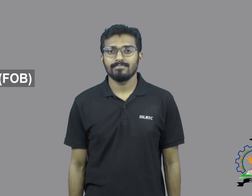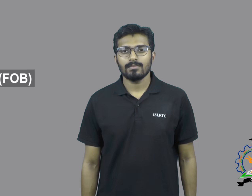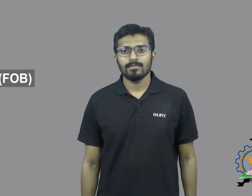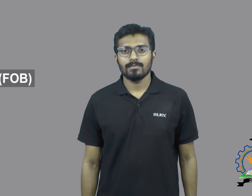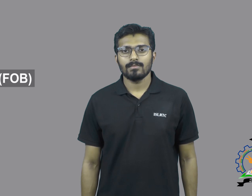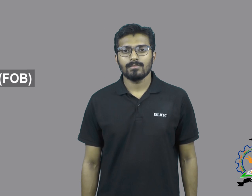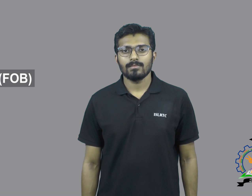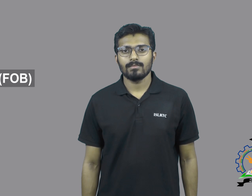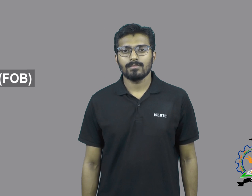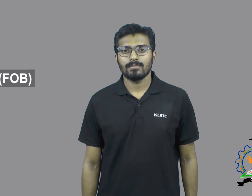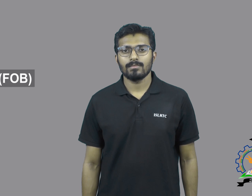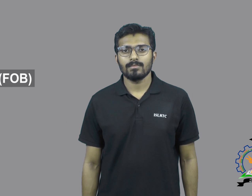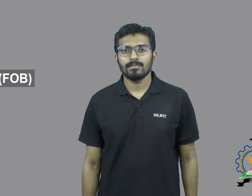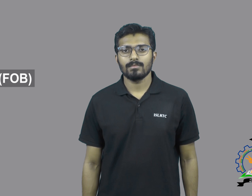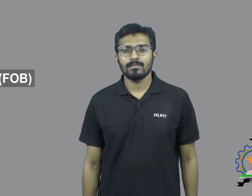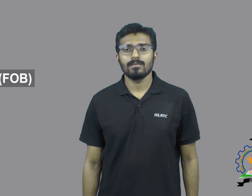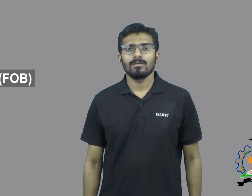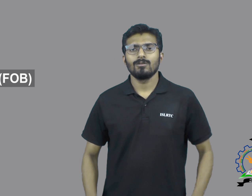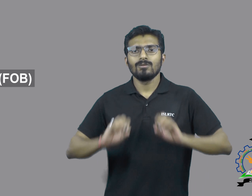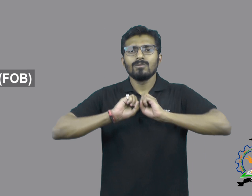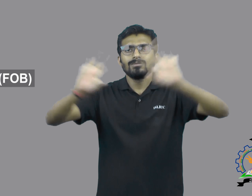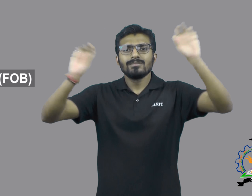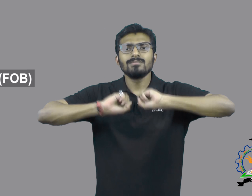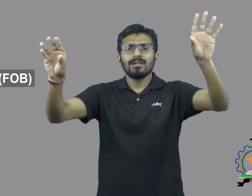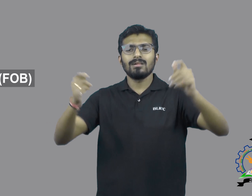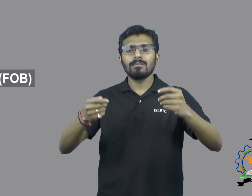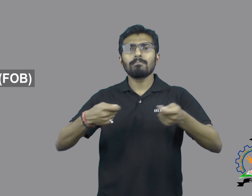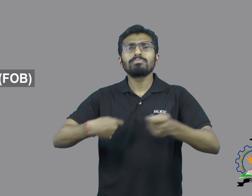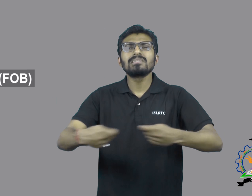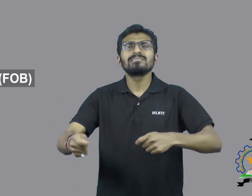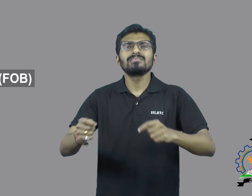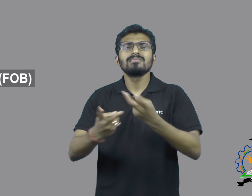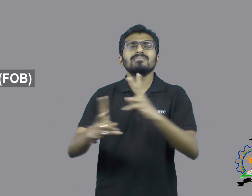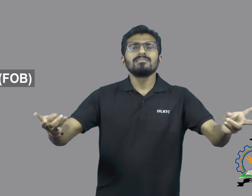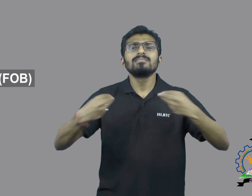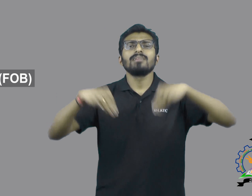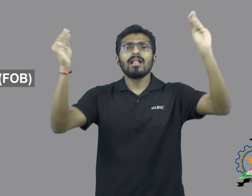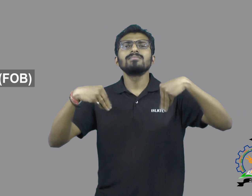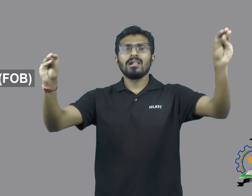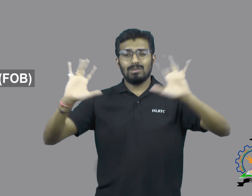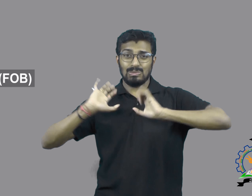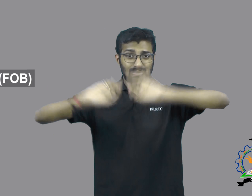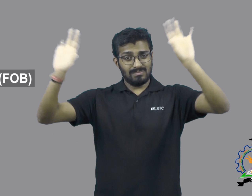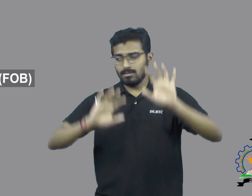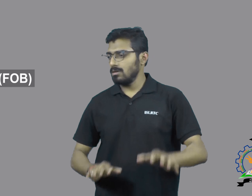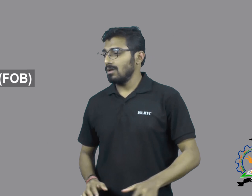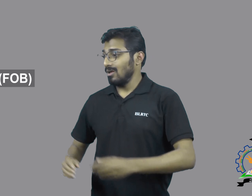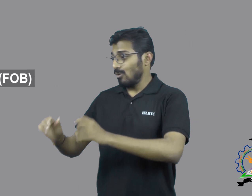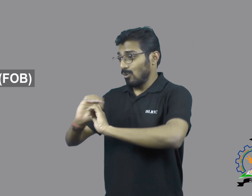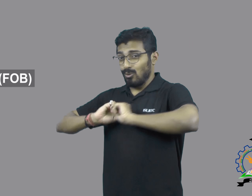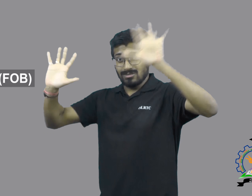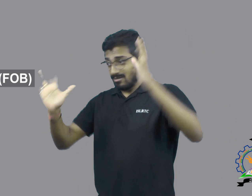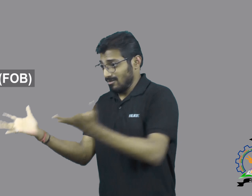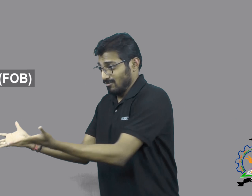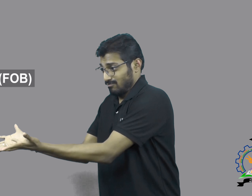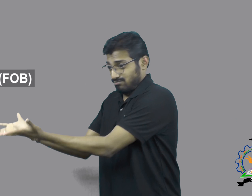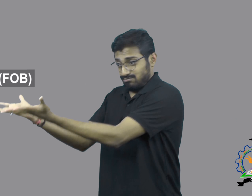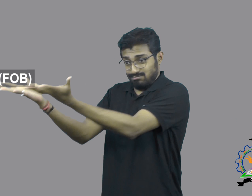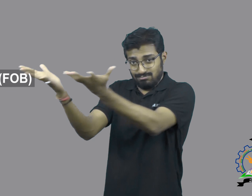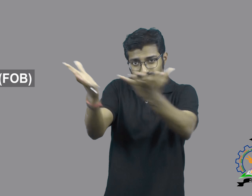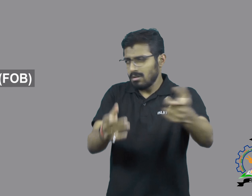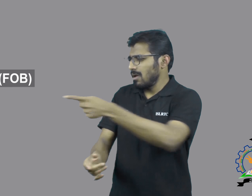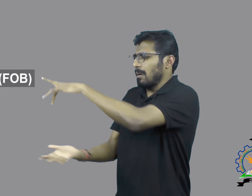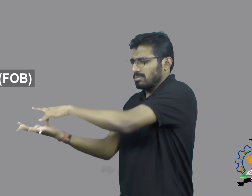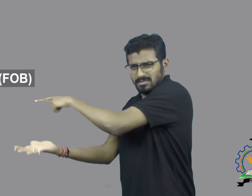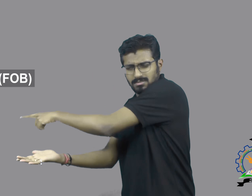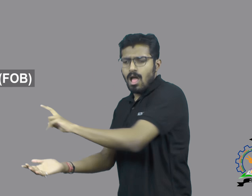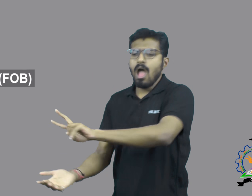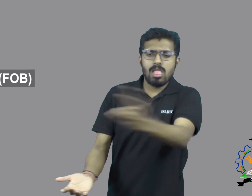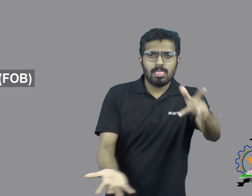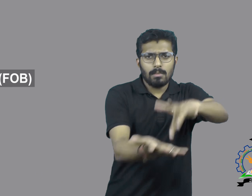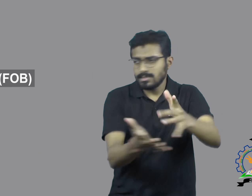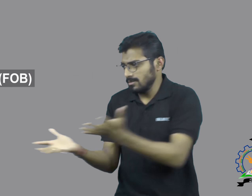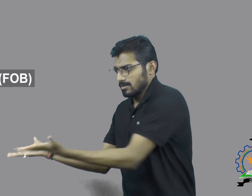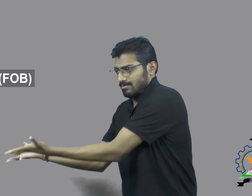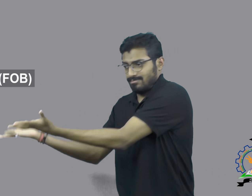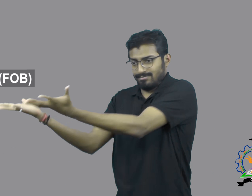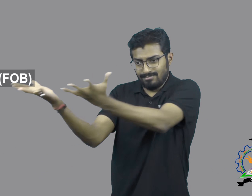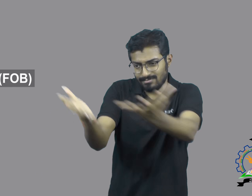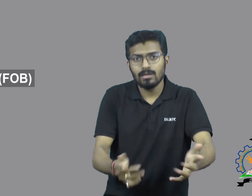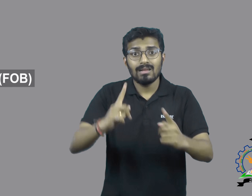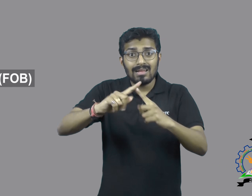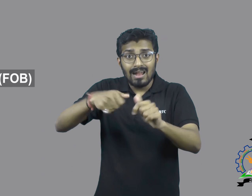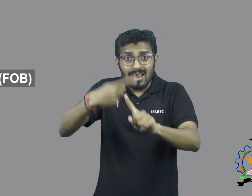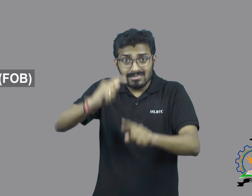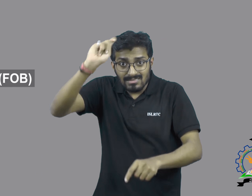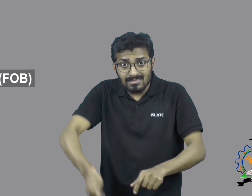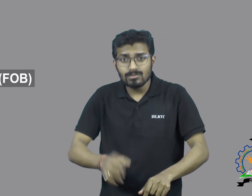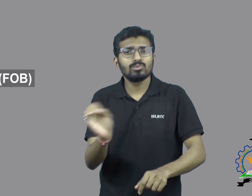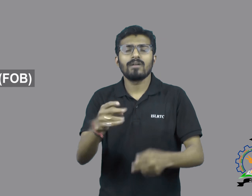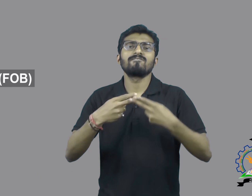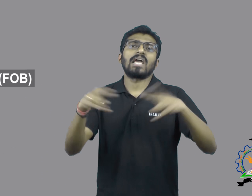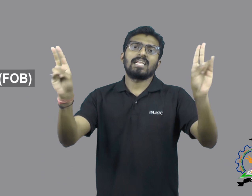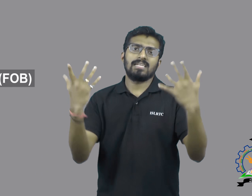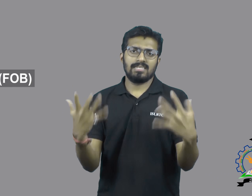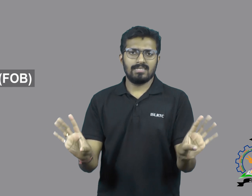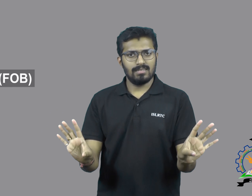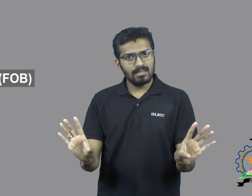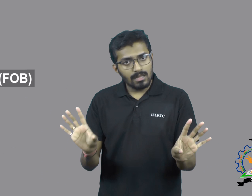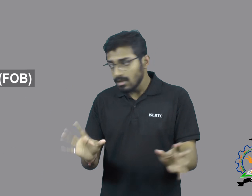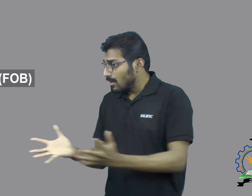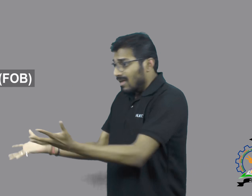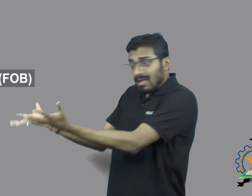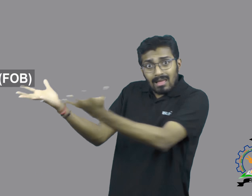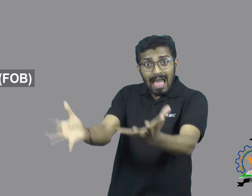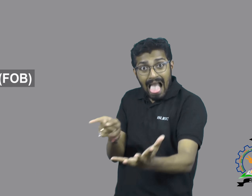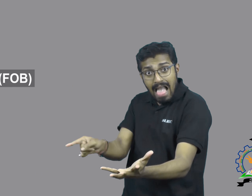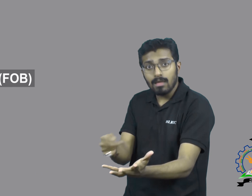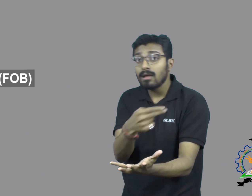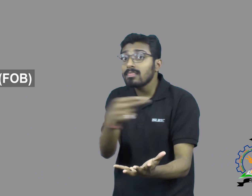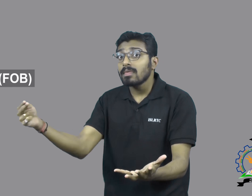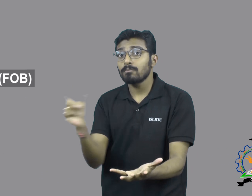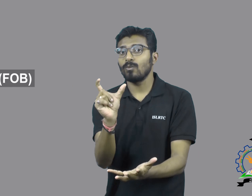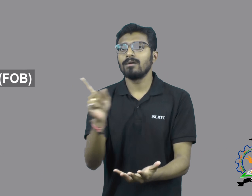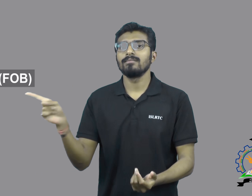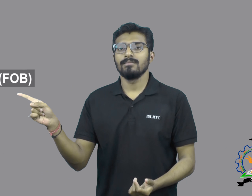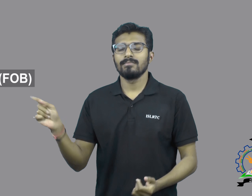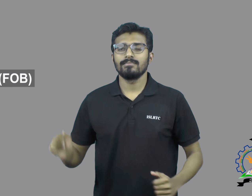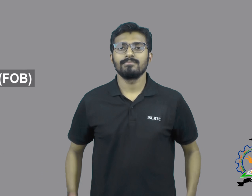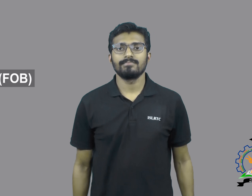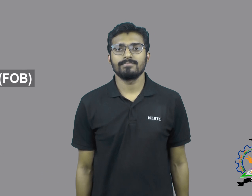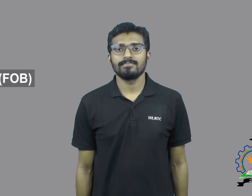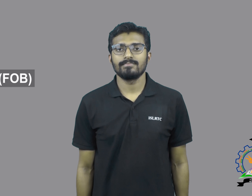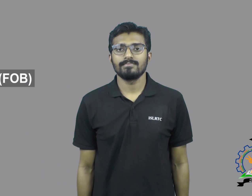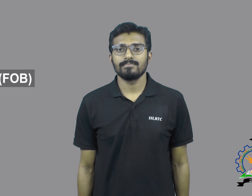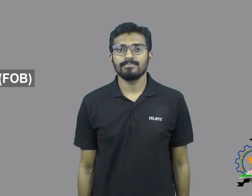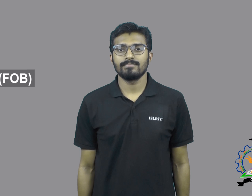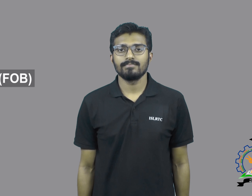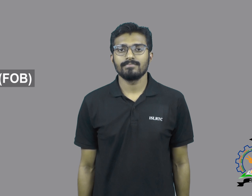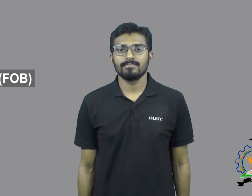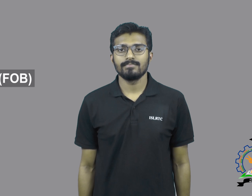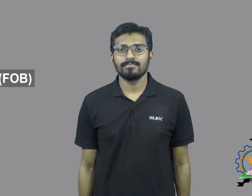Free On Board Fob